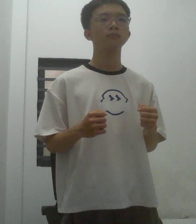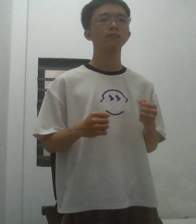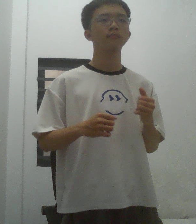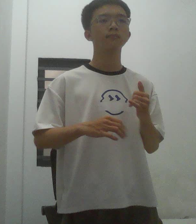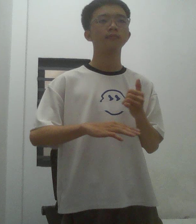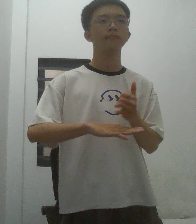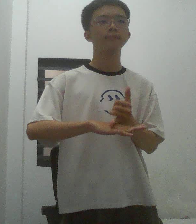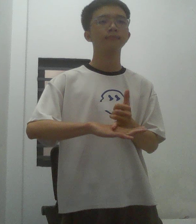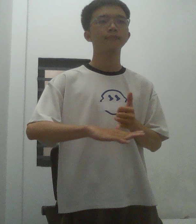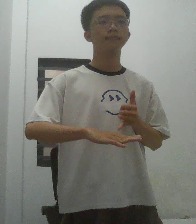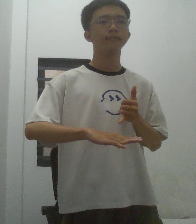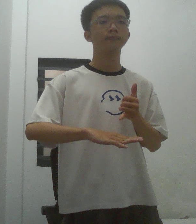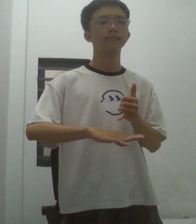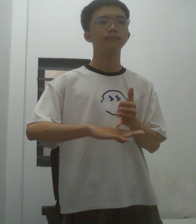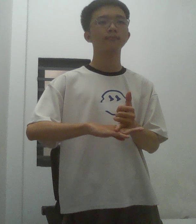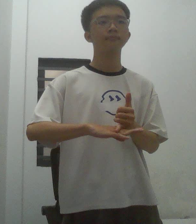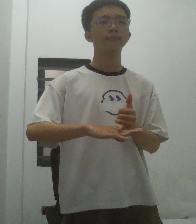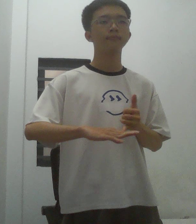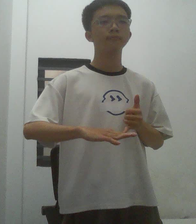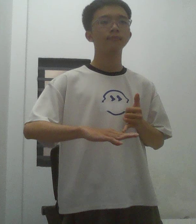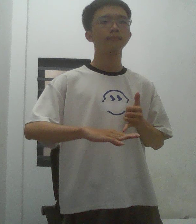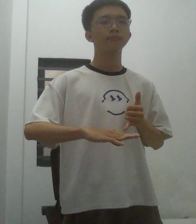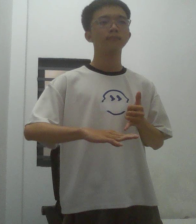cuoi tuan